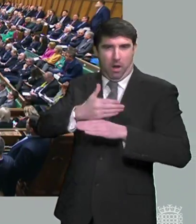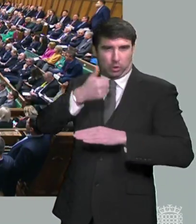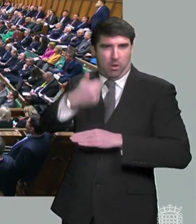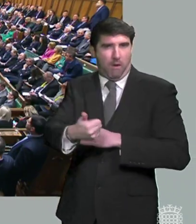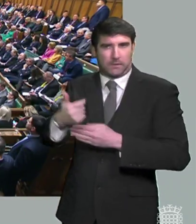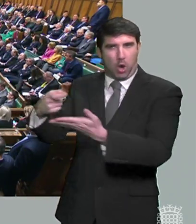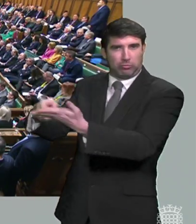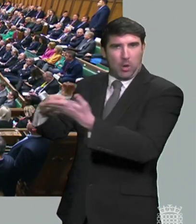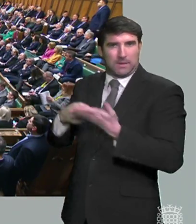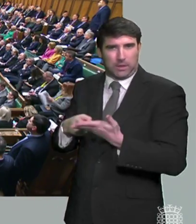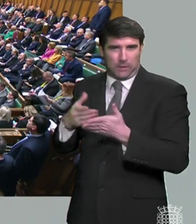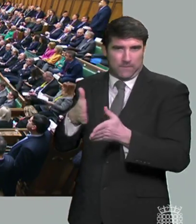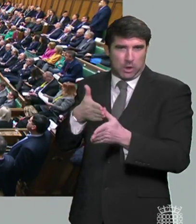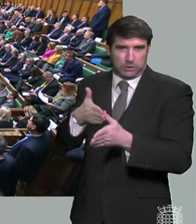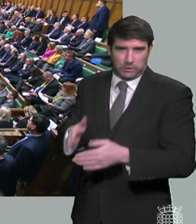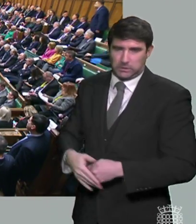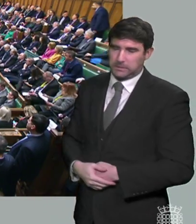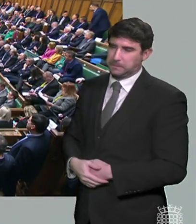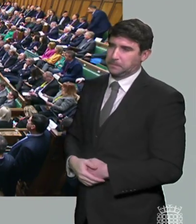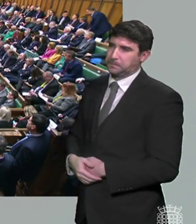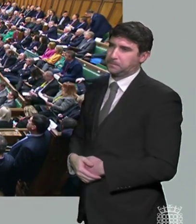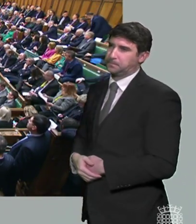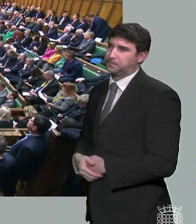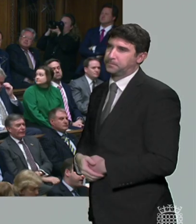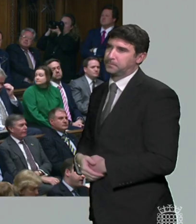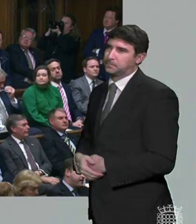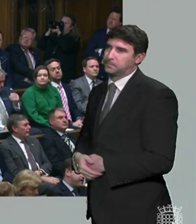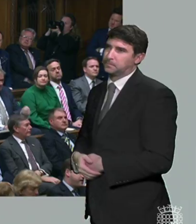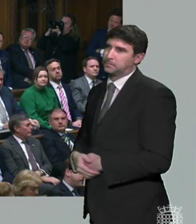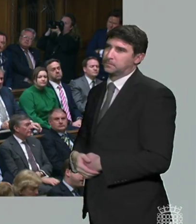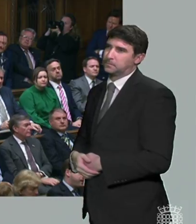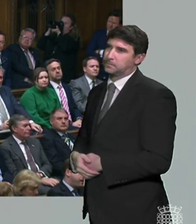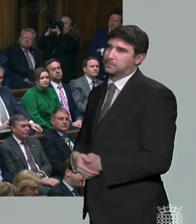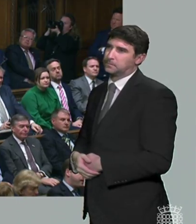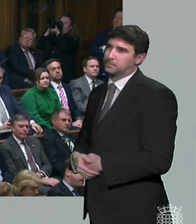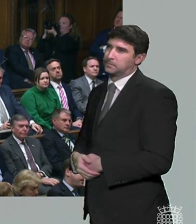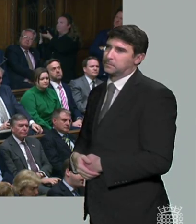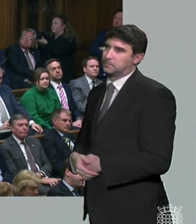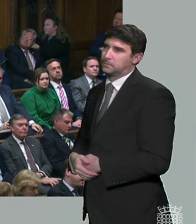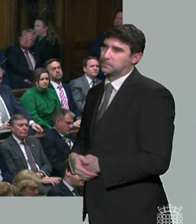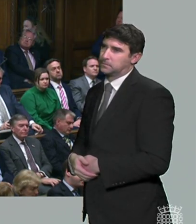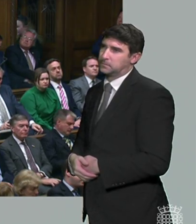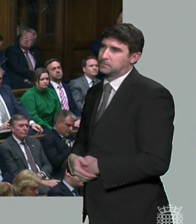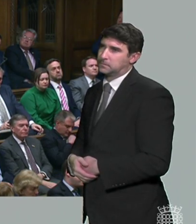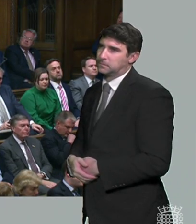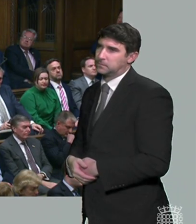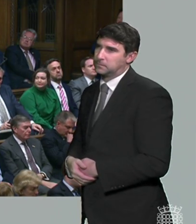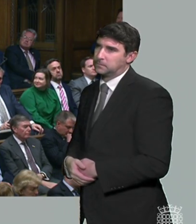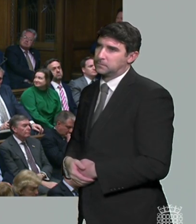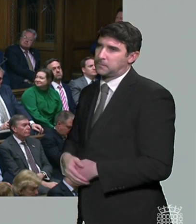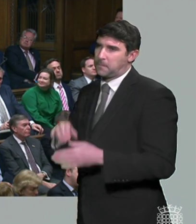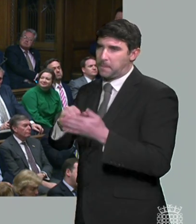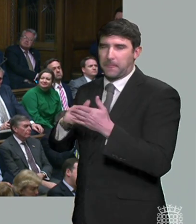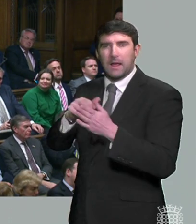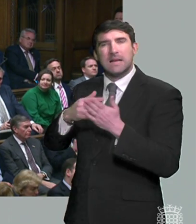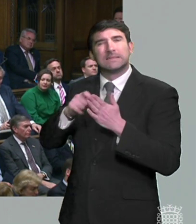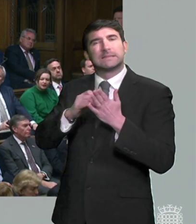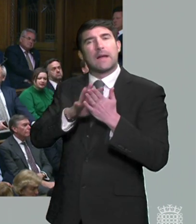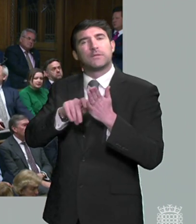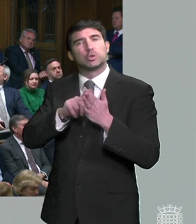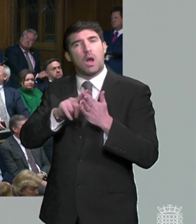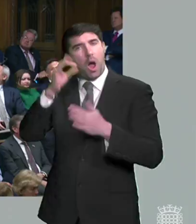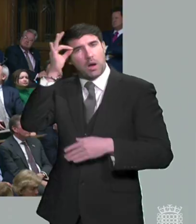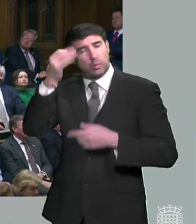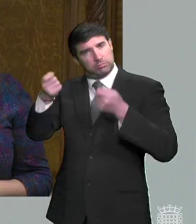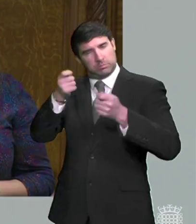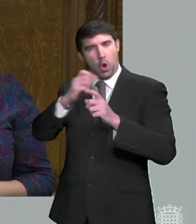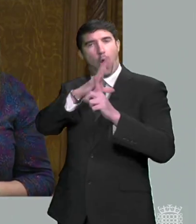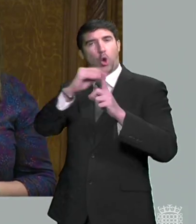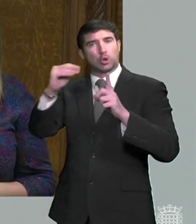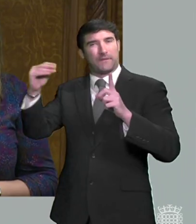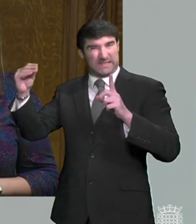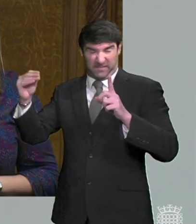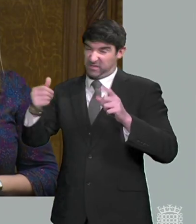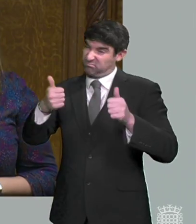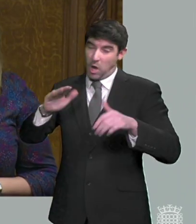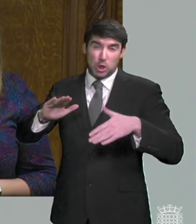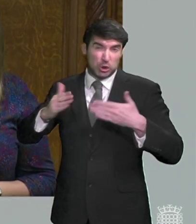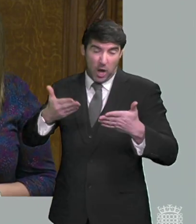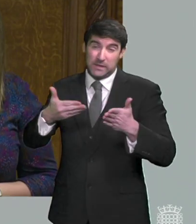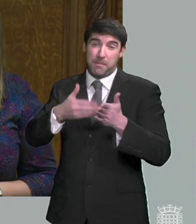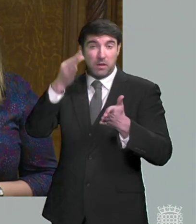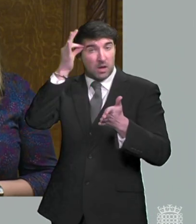Conservative-run Staffordshire Moorlands District Council has an excellent track record of delivering for my constituents while keeping council tax low.